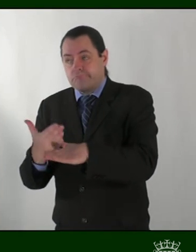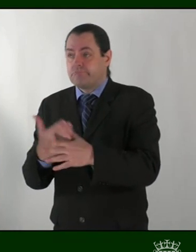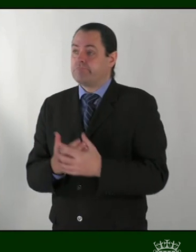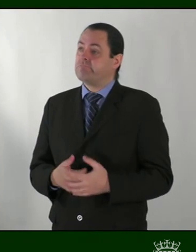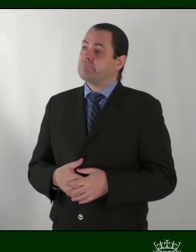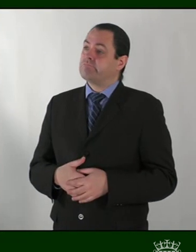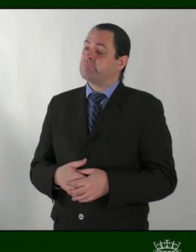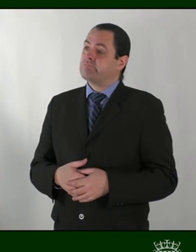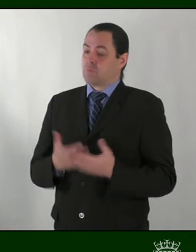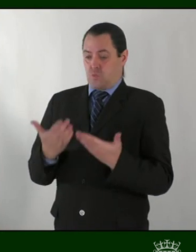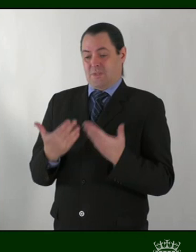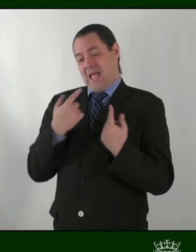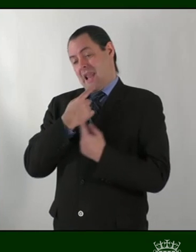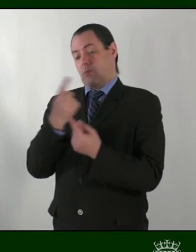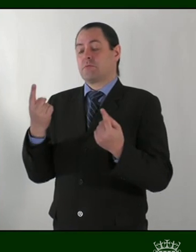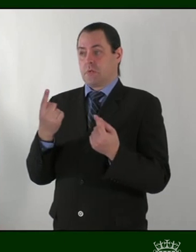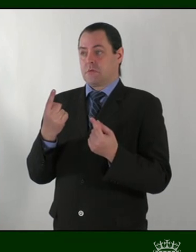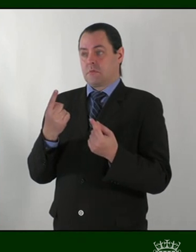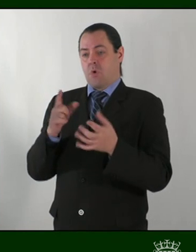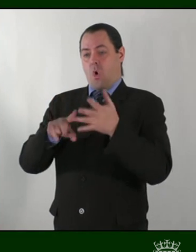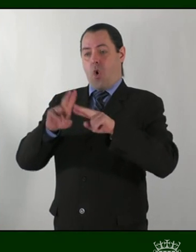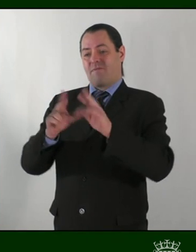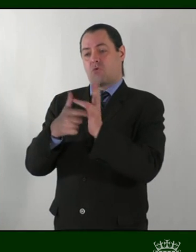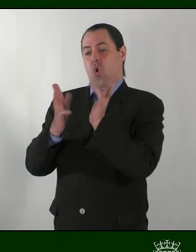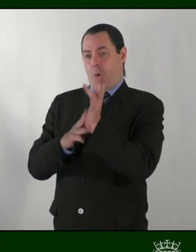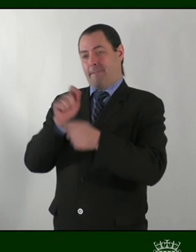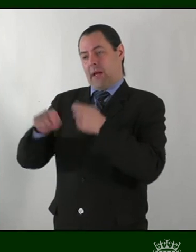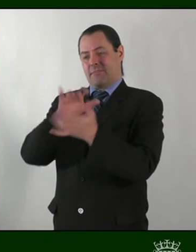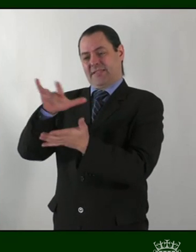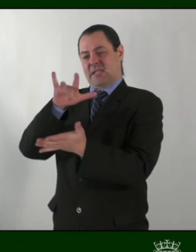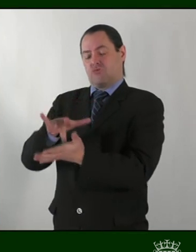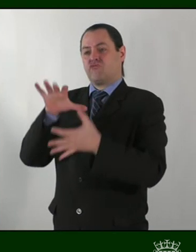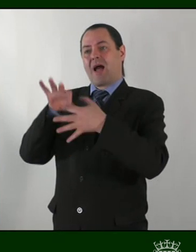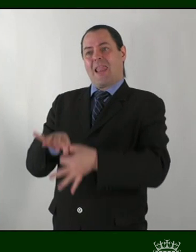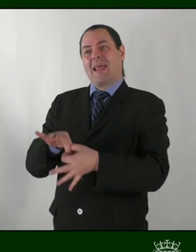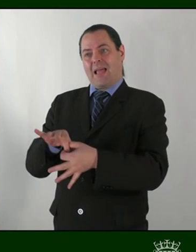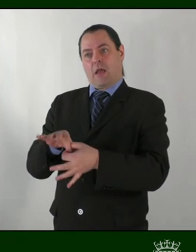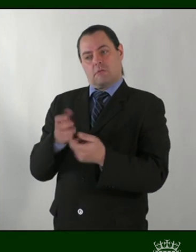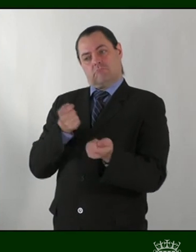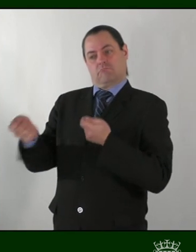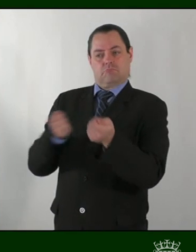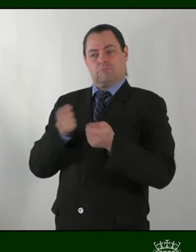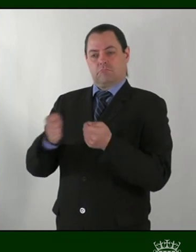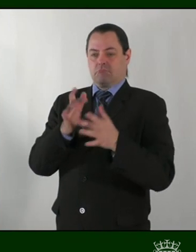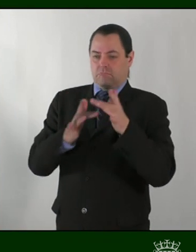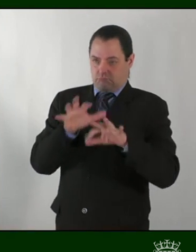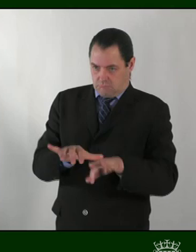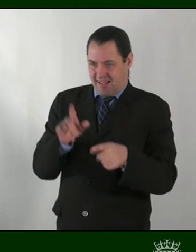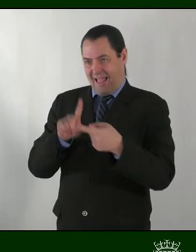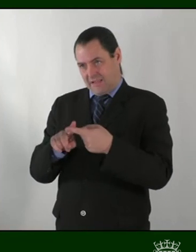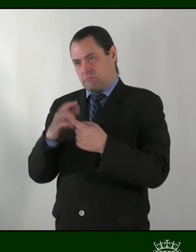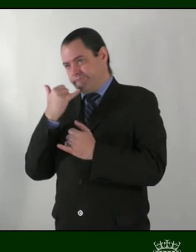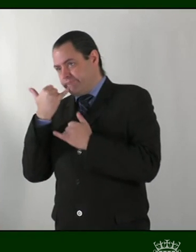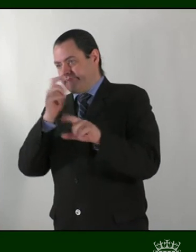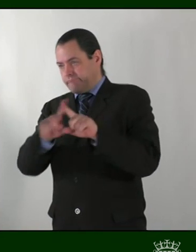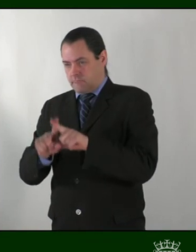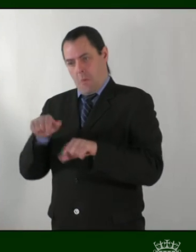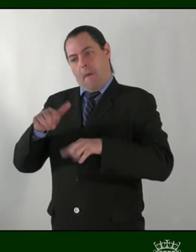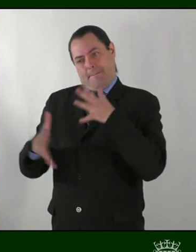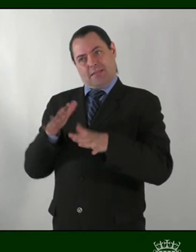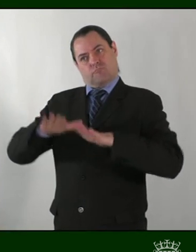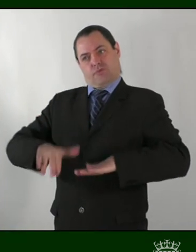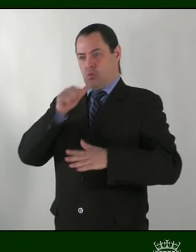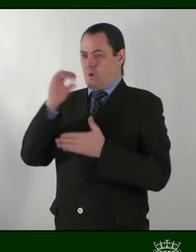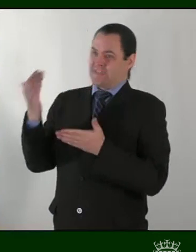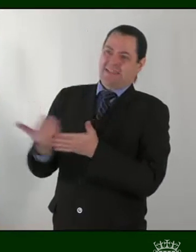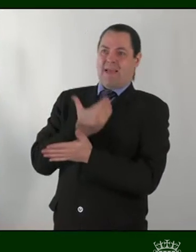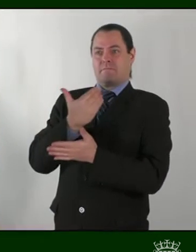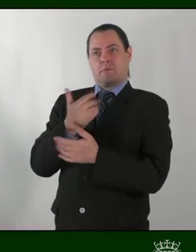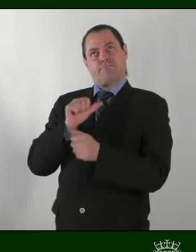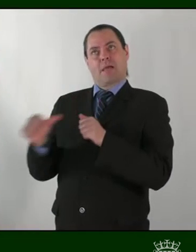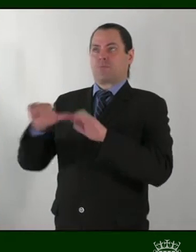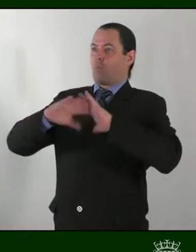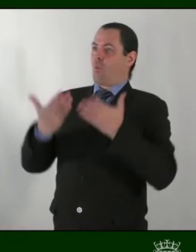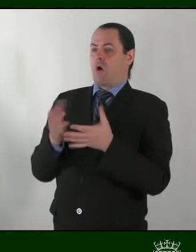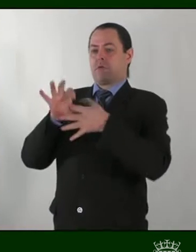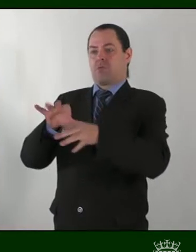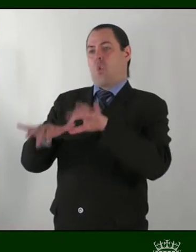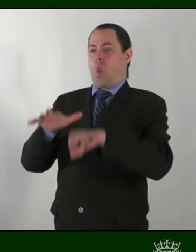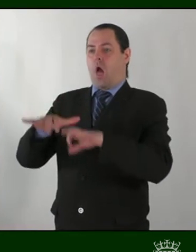Does he agree that today’s announcement that we are putting Ofcom at the helm of a strong regulatory regime shows that we are delivering on our commitment to make the UK the safest place in the world to be online?